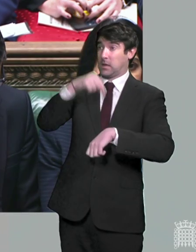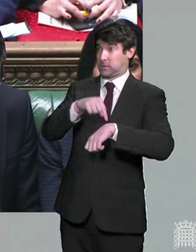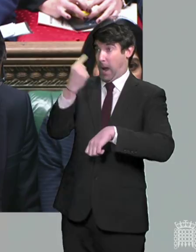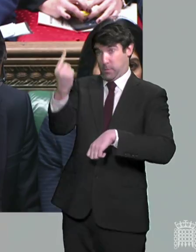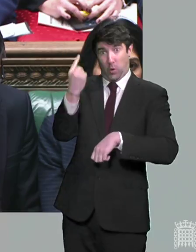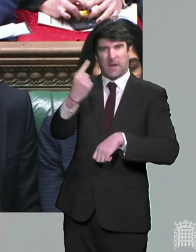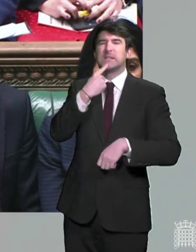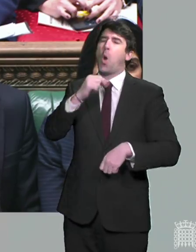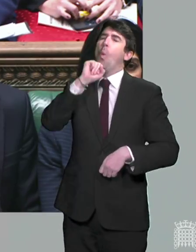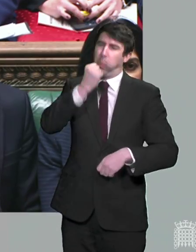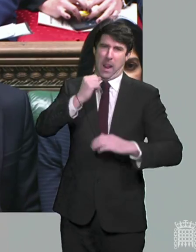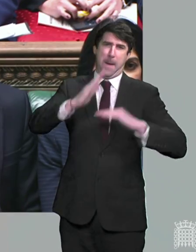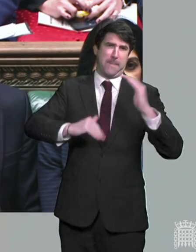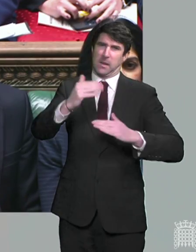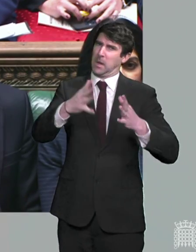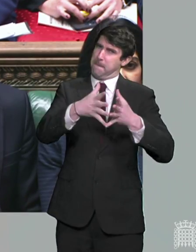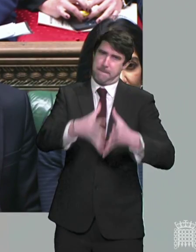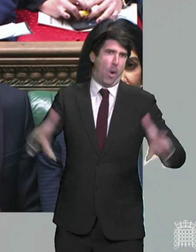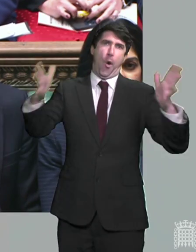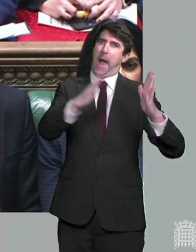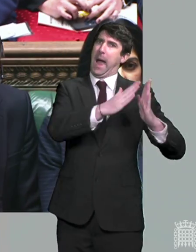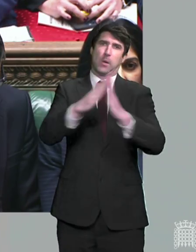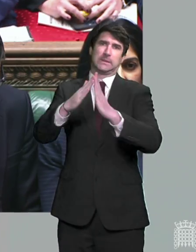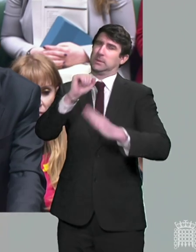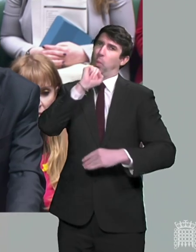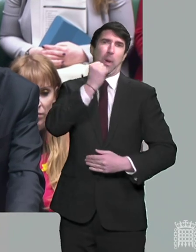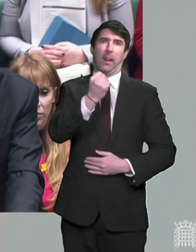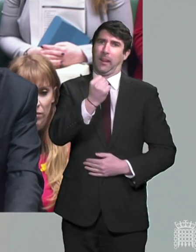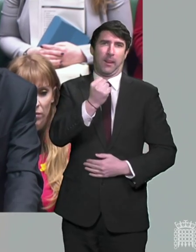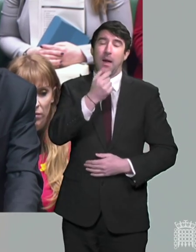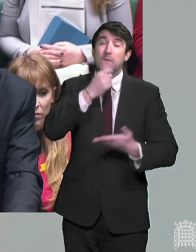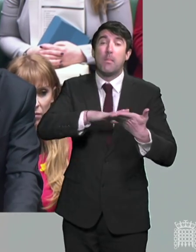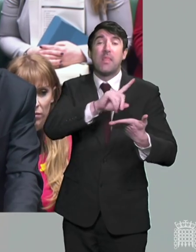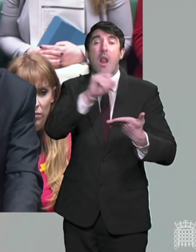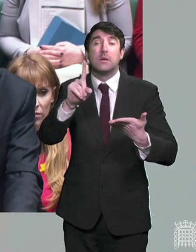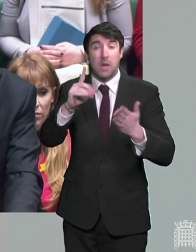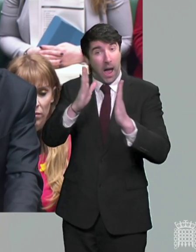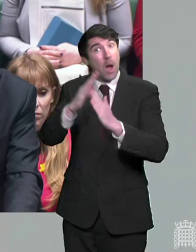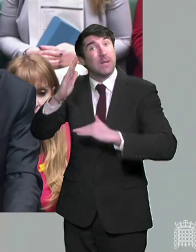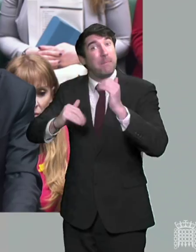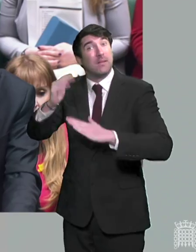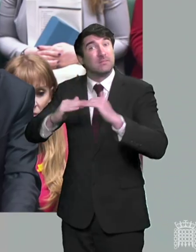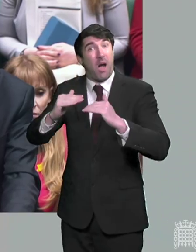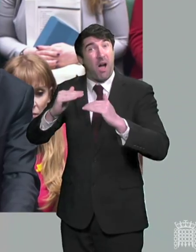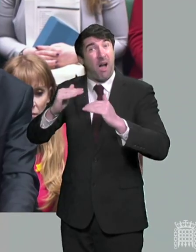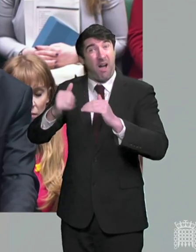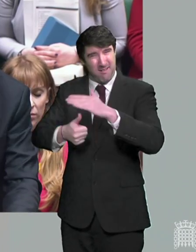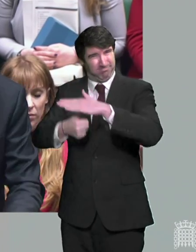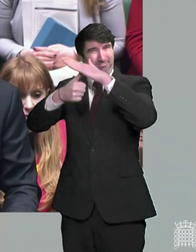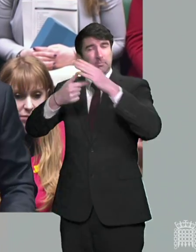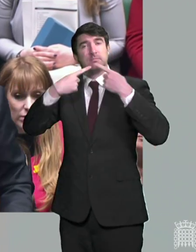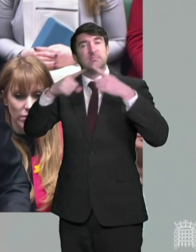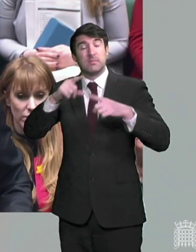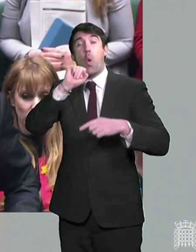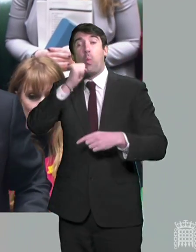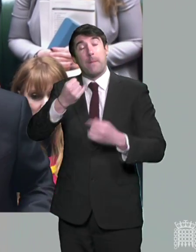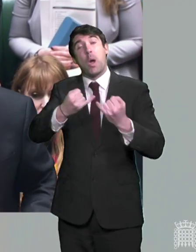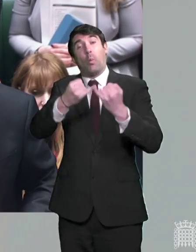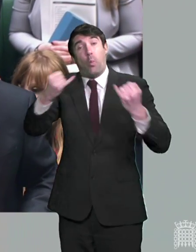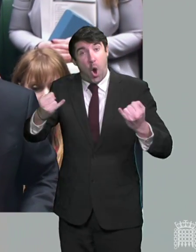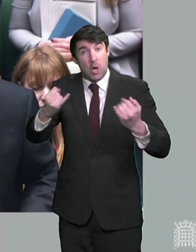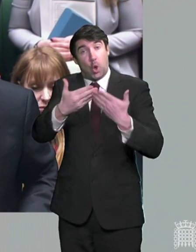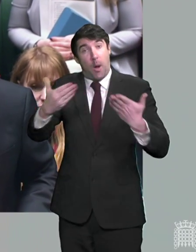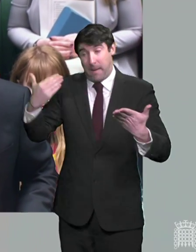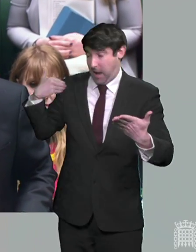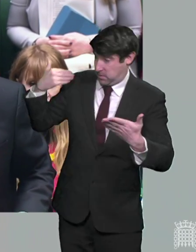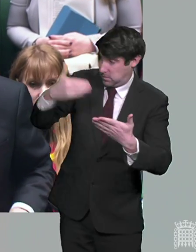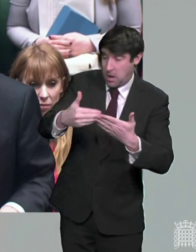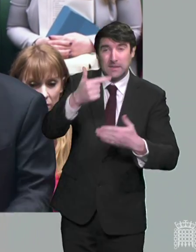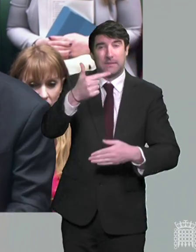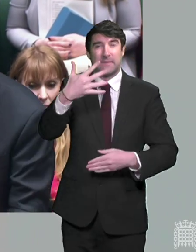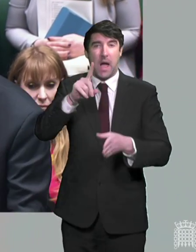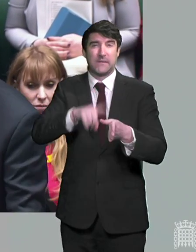Well, would you believe it? A few months later, the Home Builders Federation say house building will fall to its lowest level in 75 years.